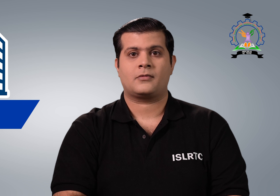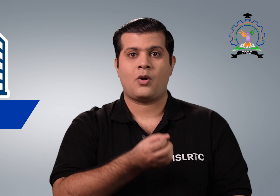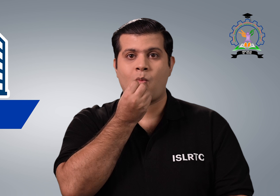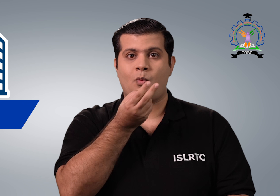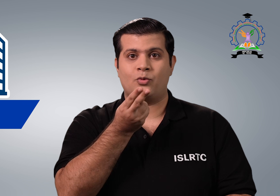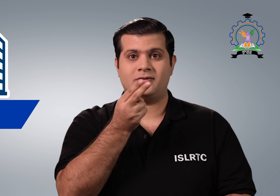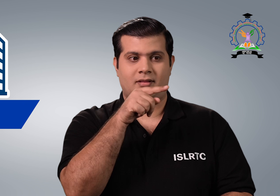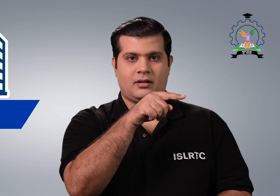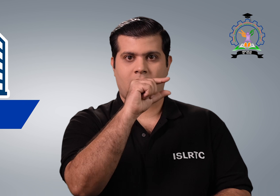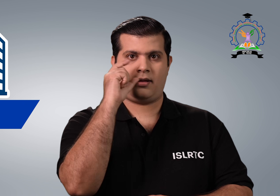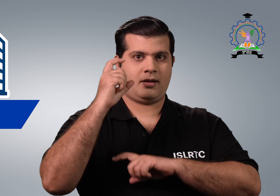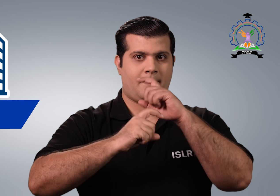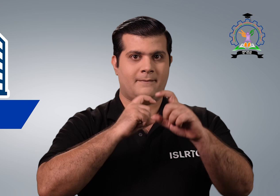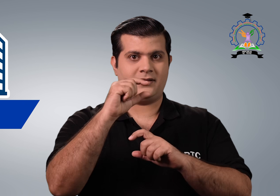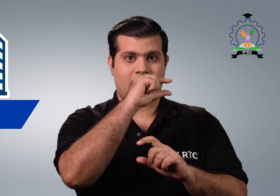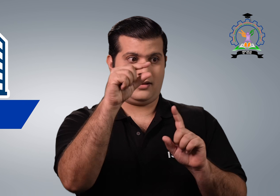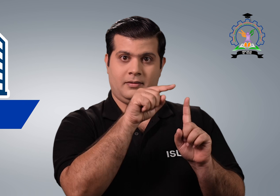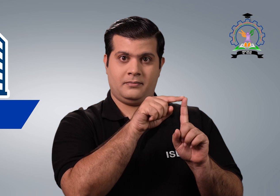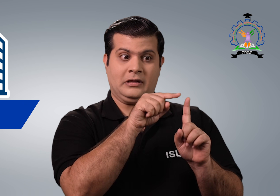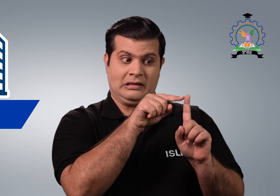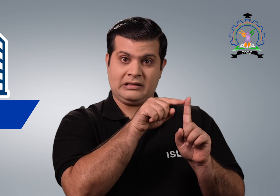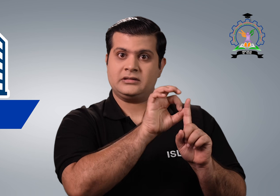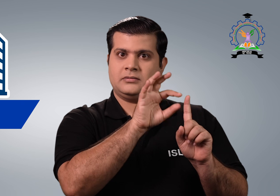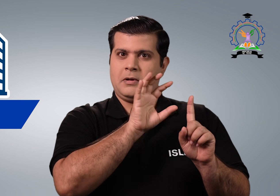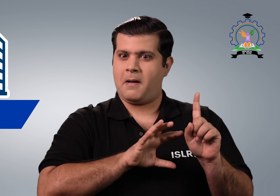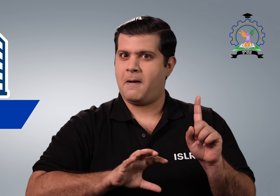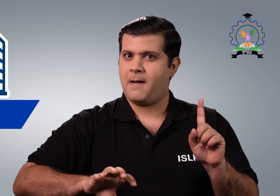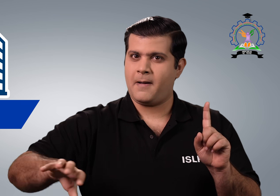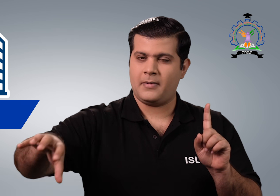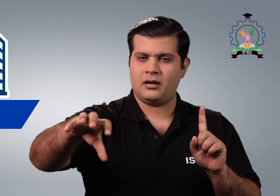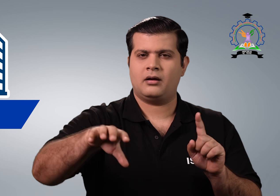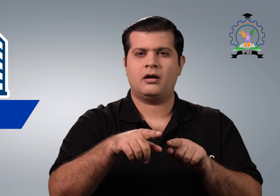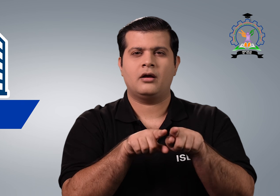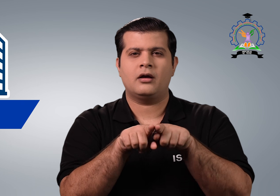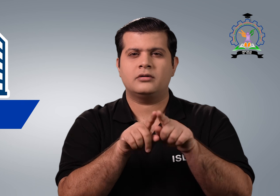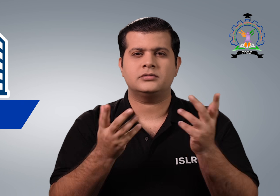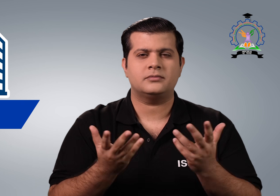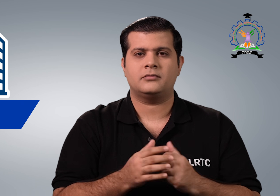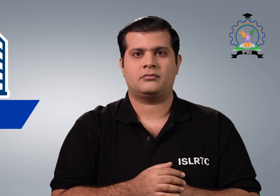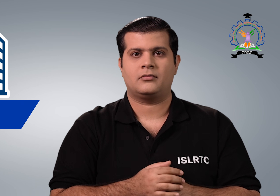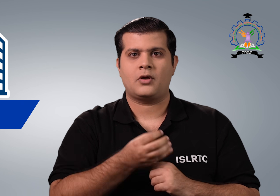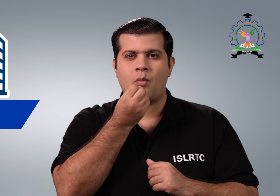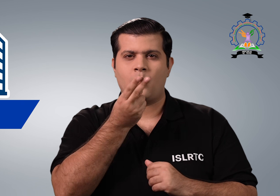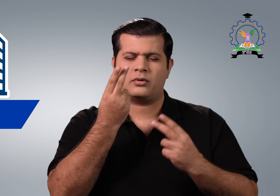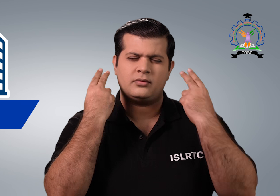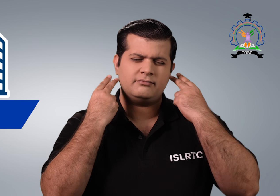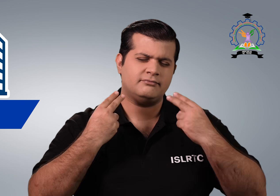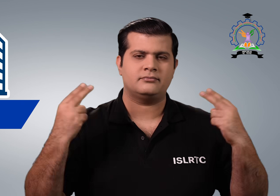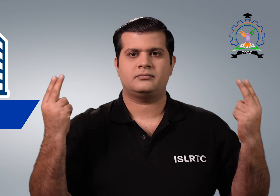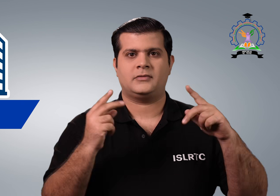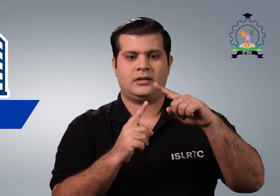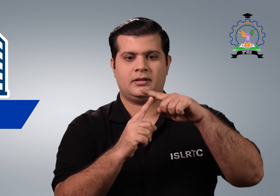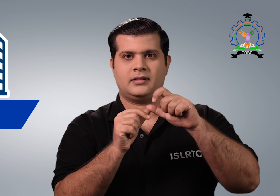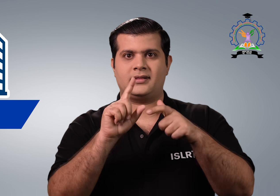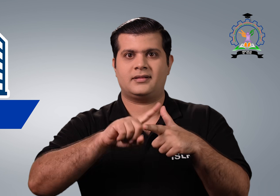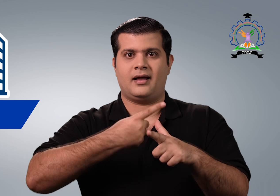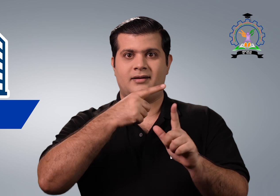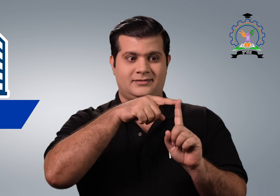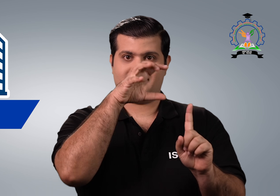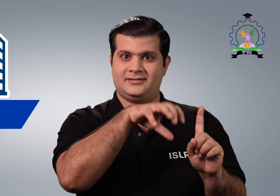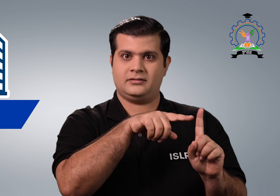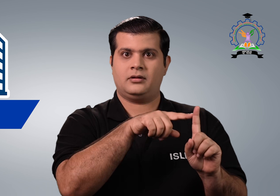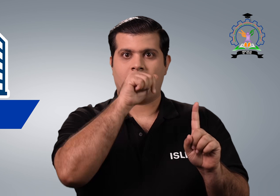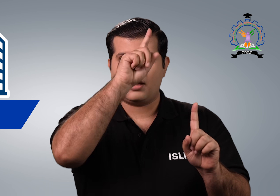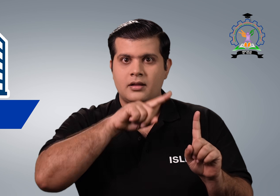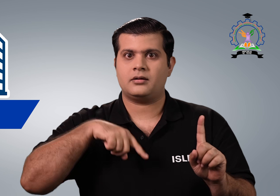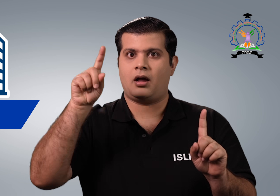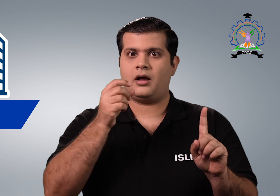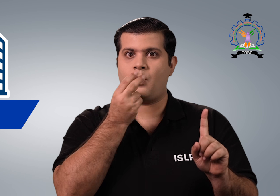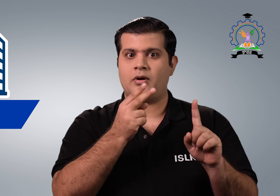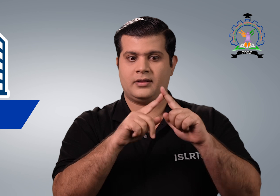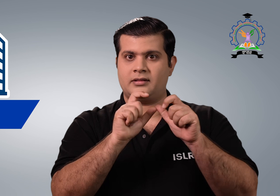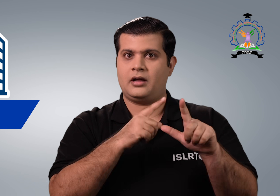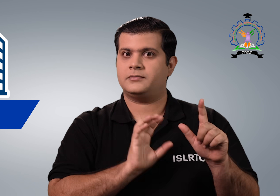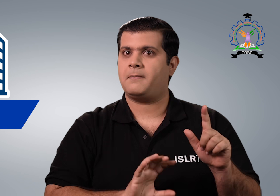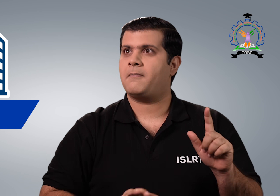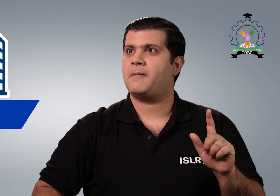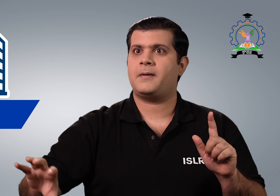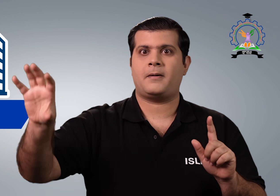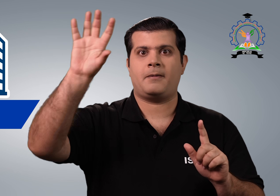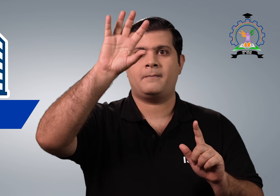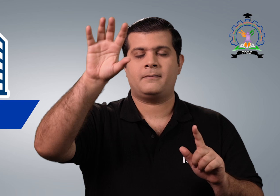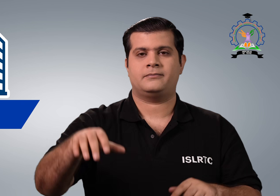A group of hotels under the same brand name. For example - The Taj Hotels is a renowned hotel chain across India